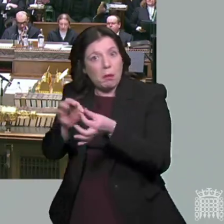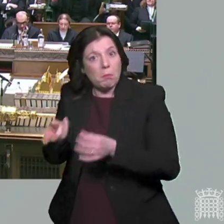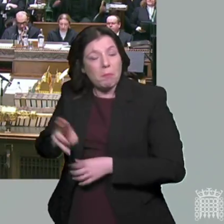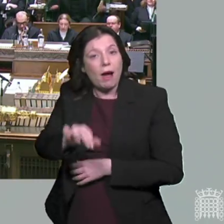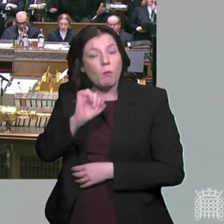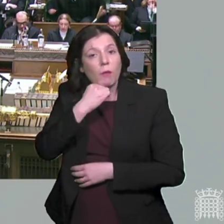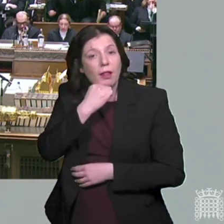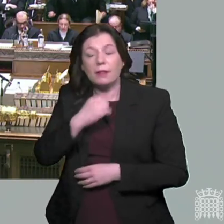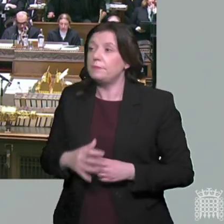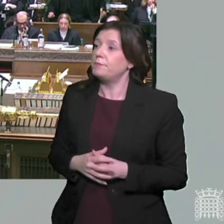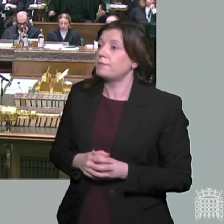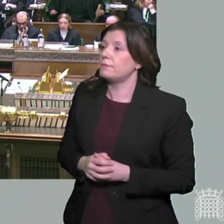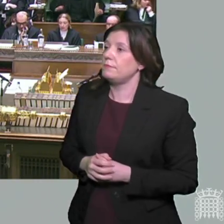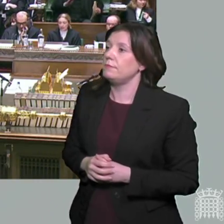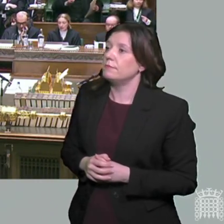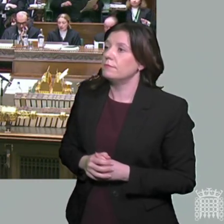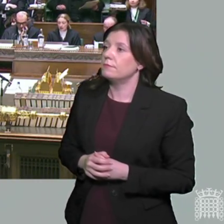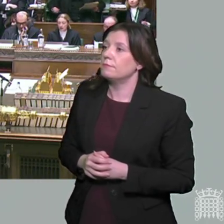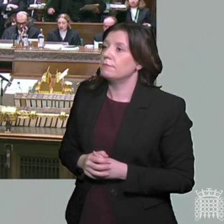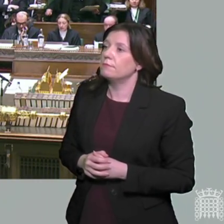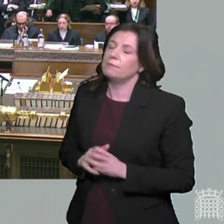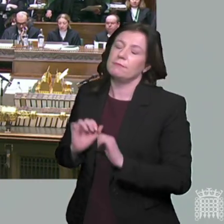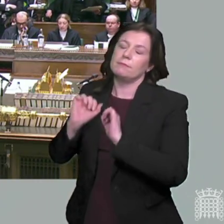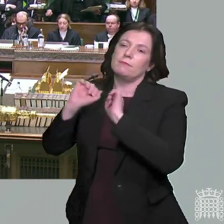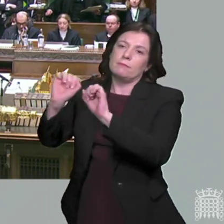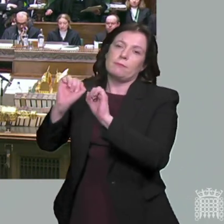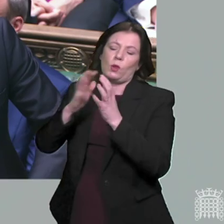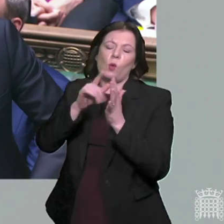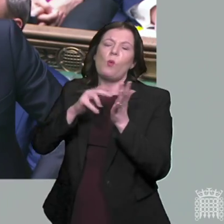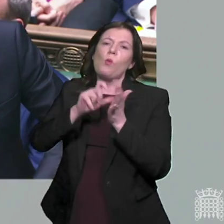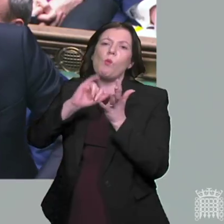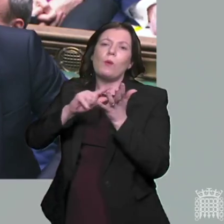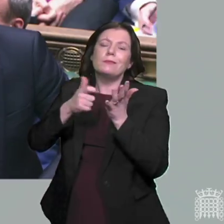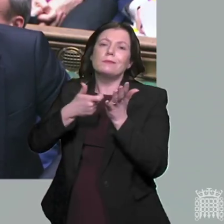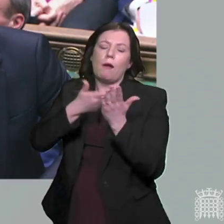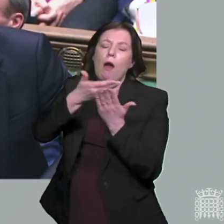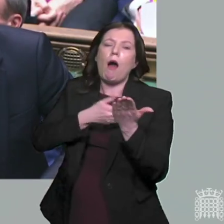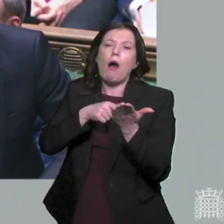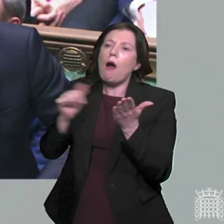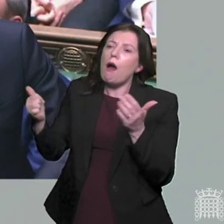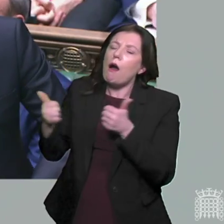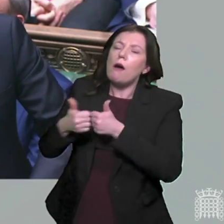I thank my right honourable Friend for his support for the Windsor framework.